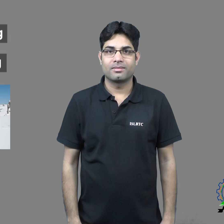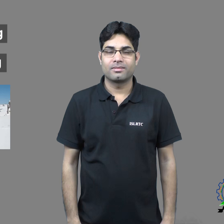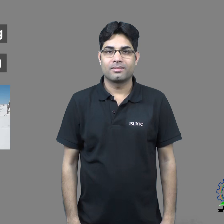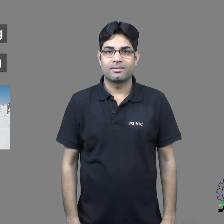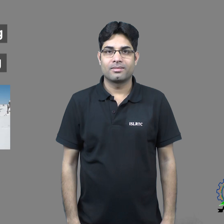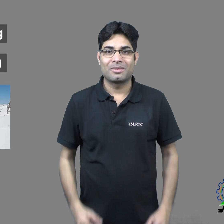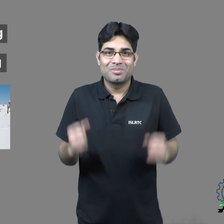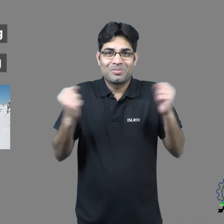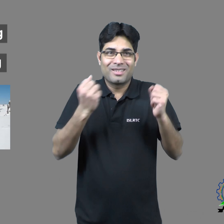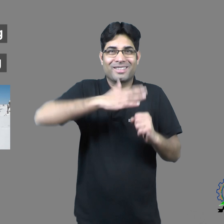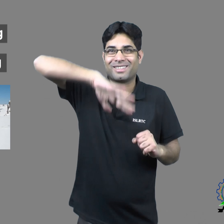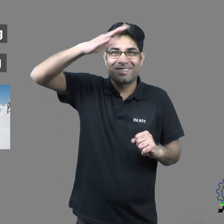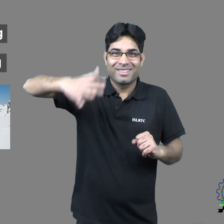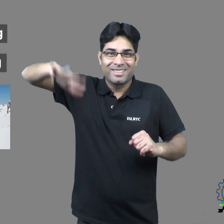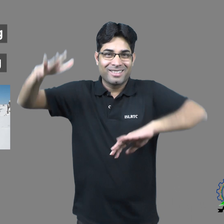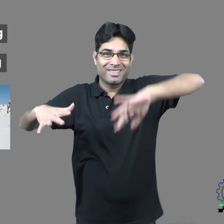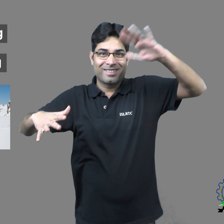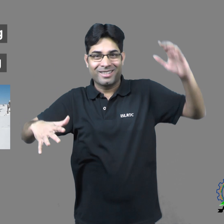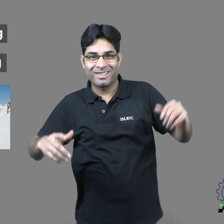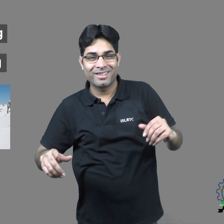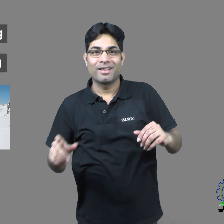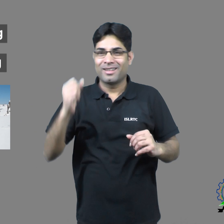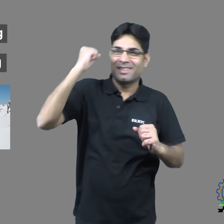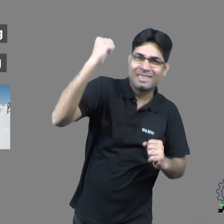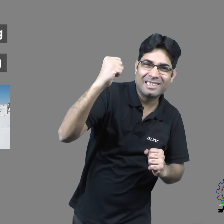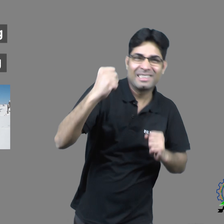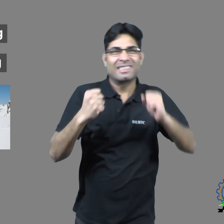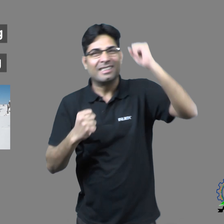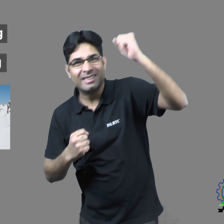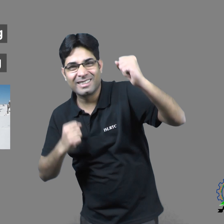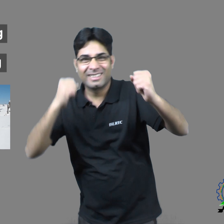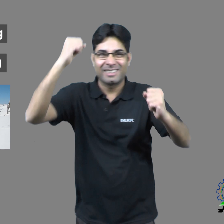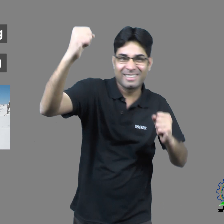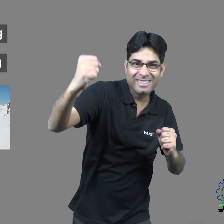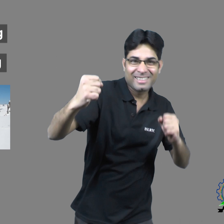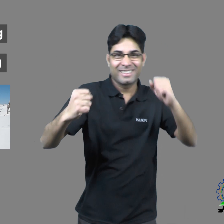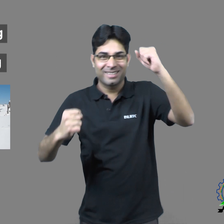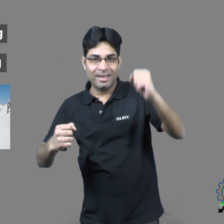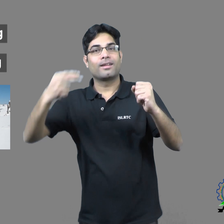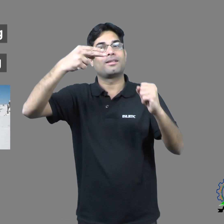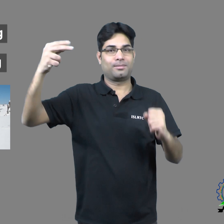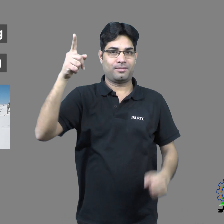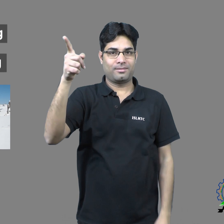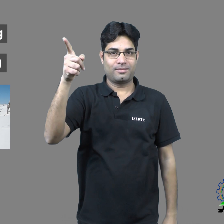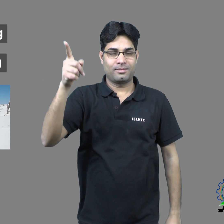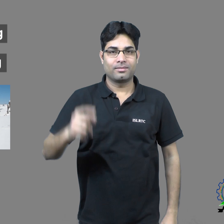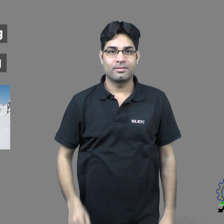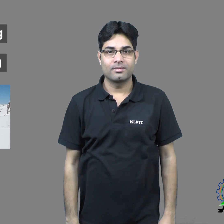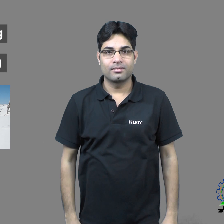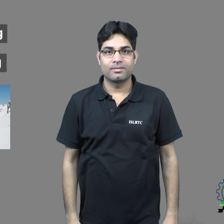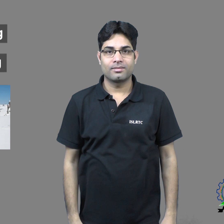Winter Trekking Snow Trekking